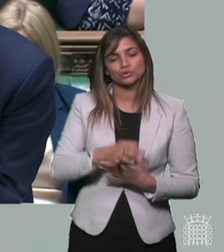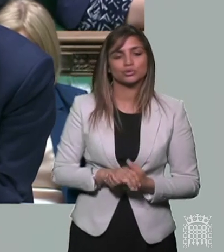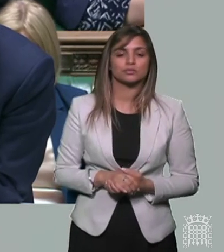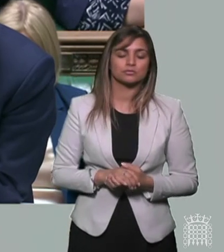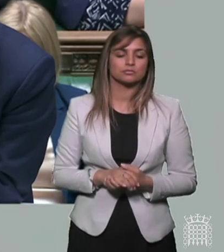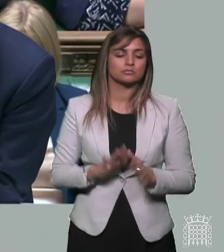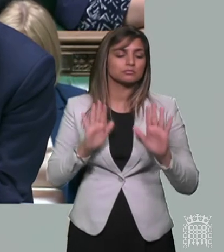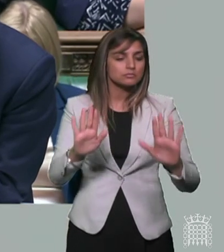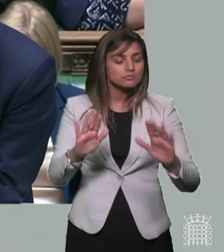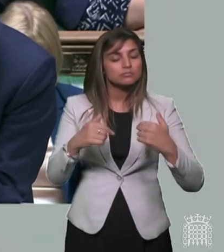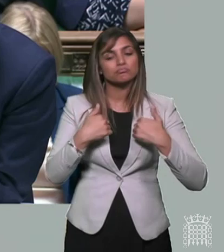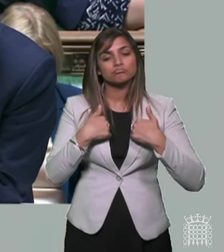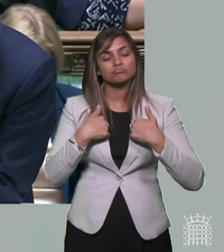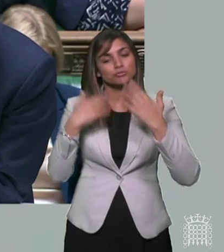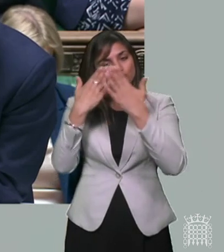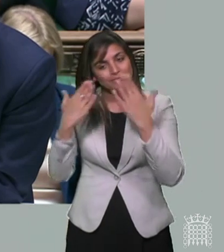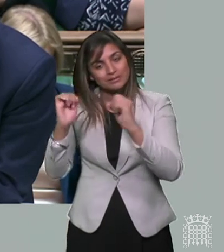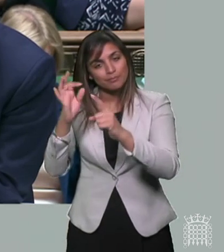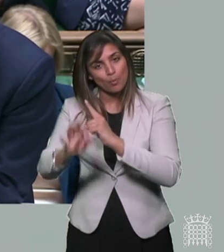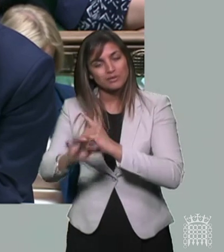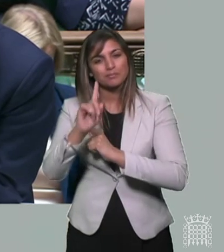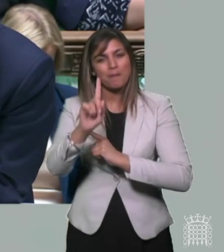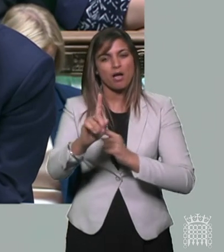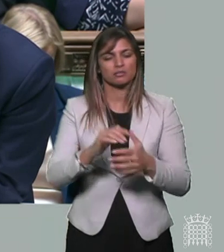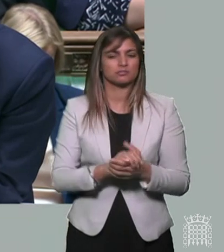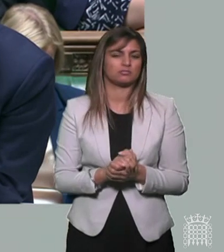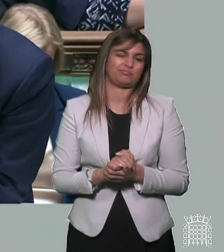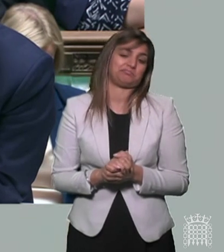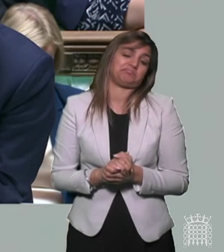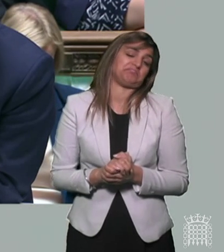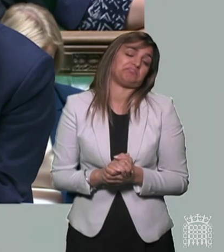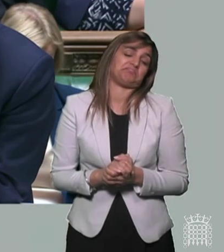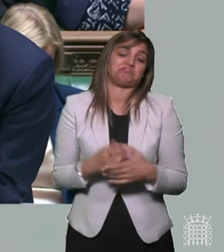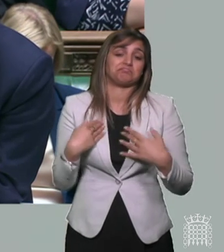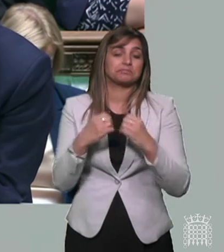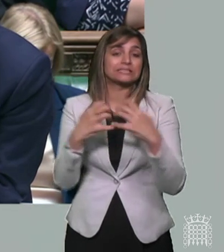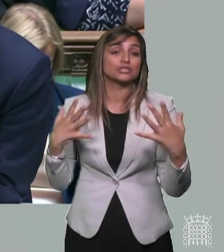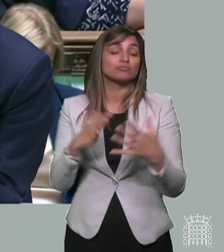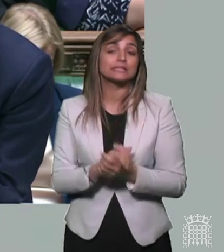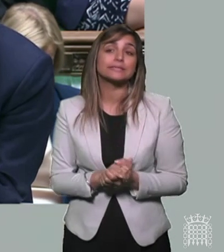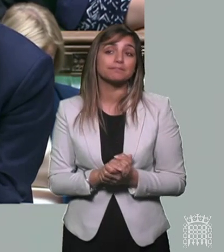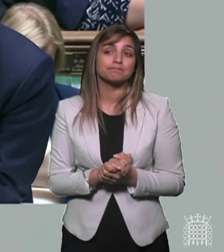I respect the point he is making, but I must say I disagree.